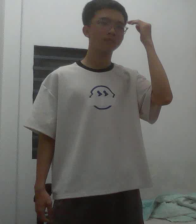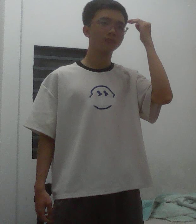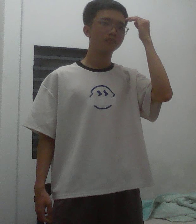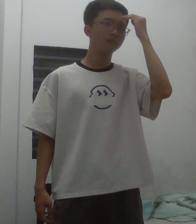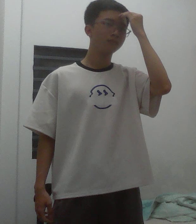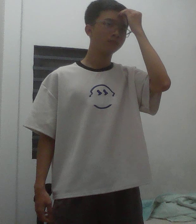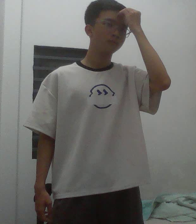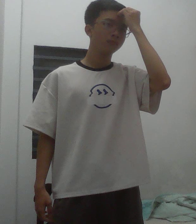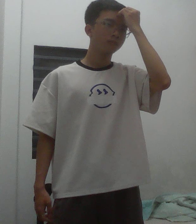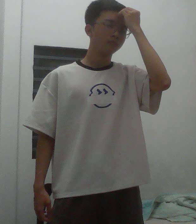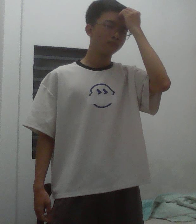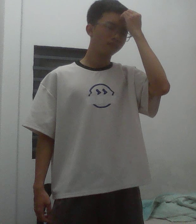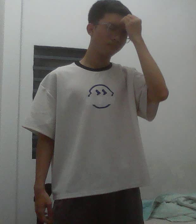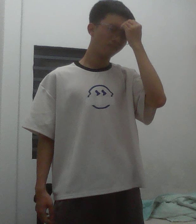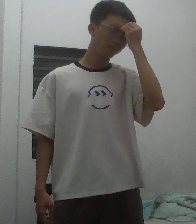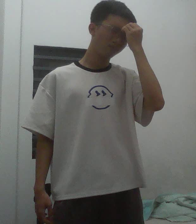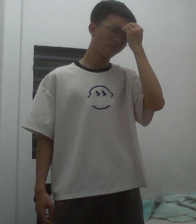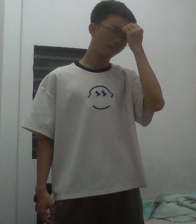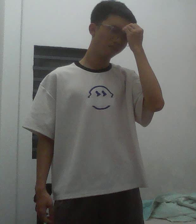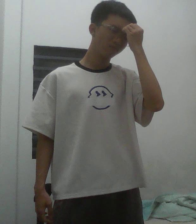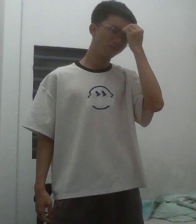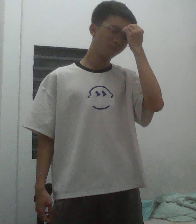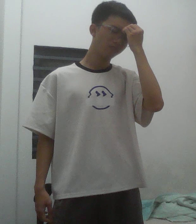benh